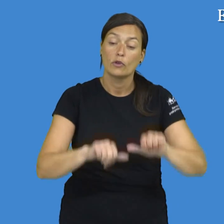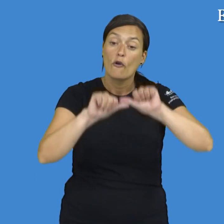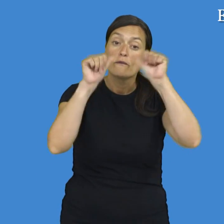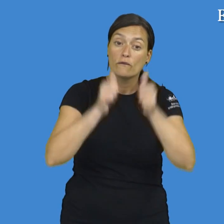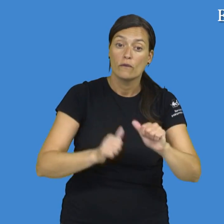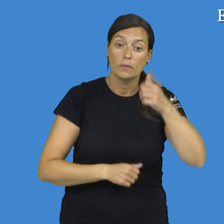forma